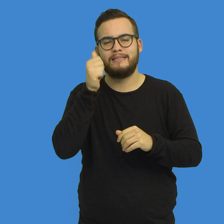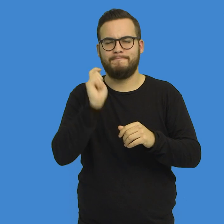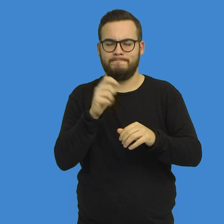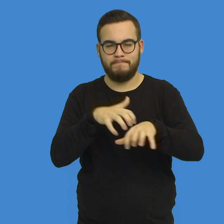frecuente